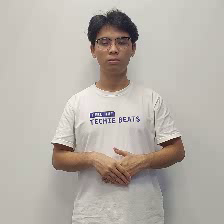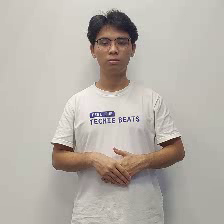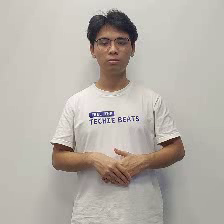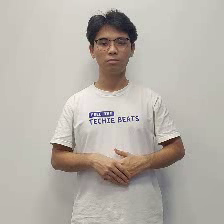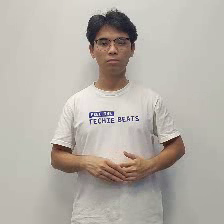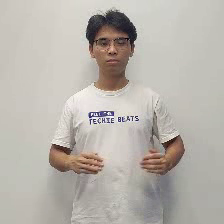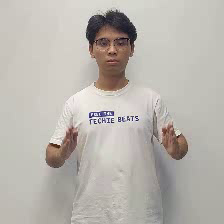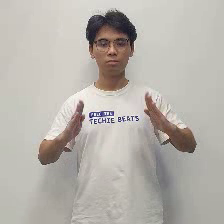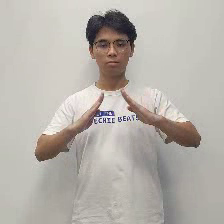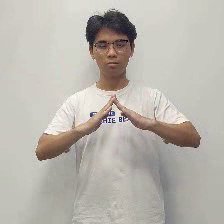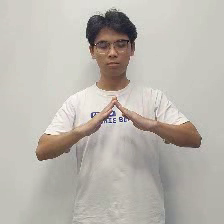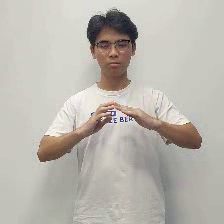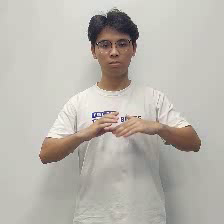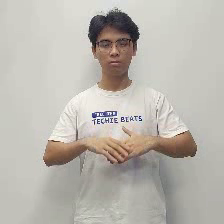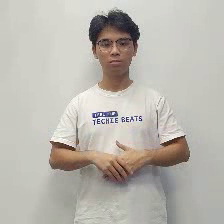Nhà